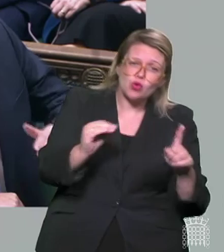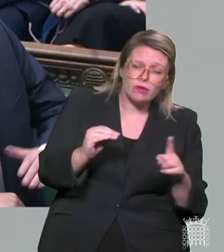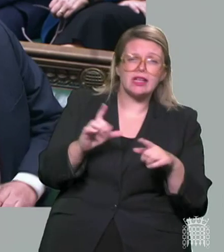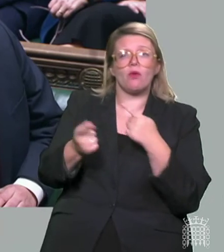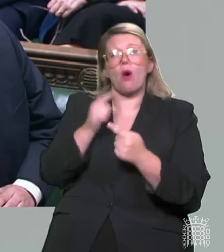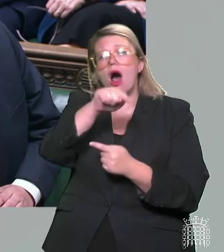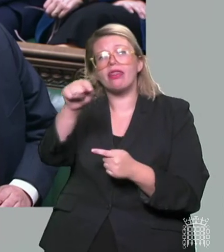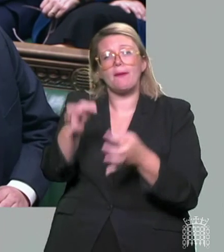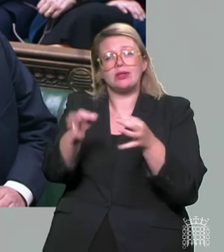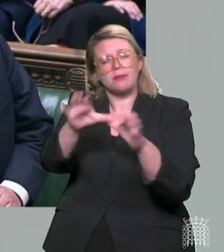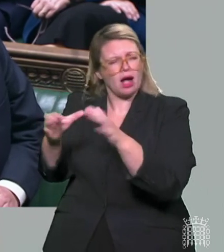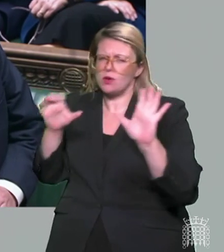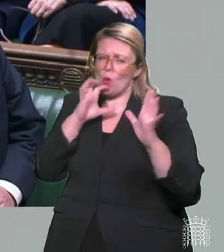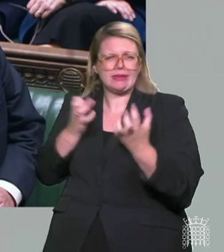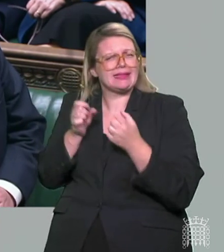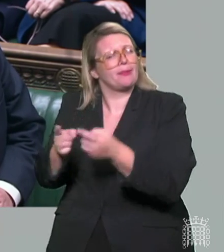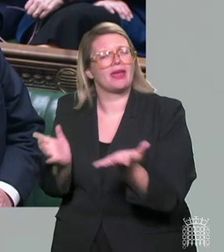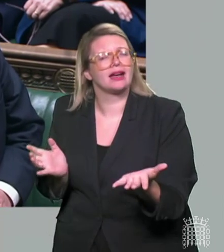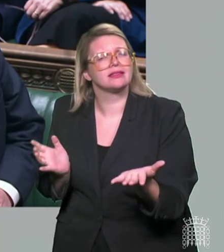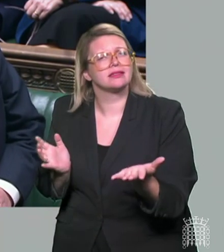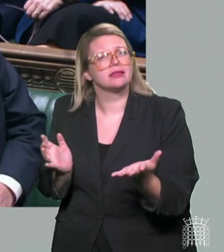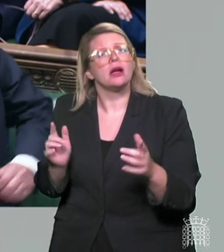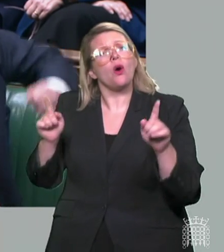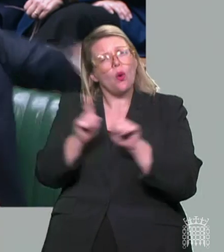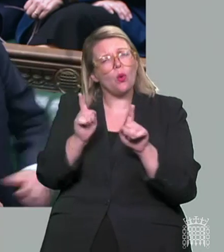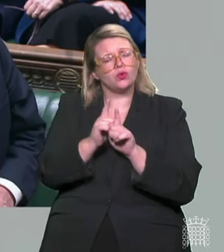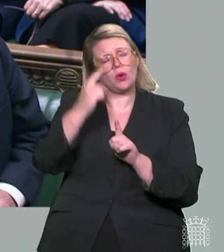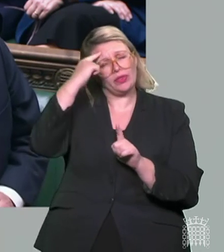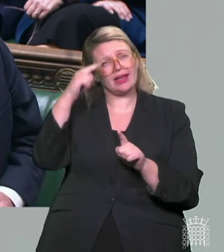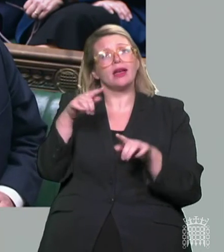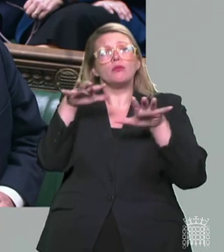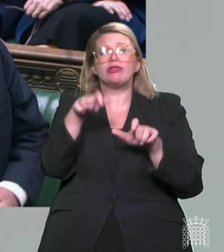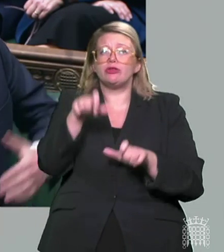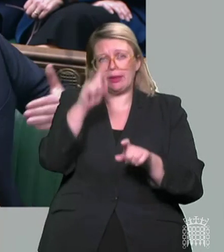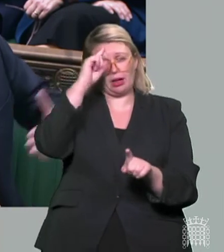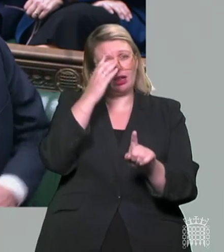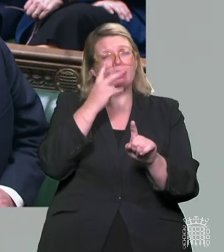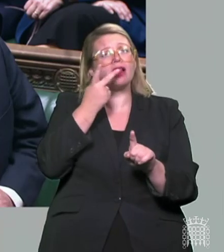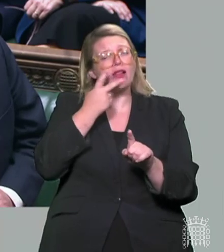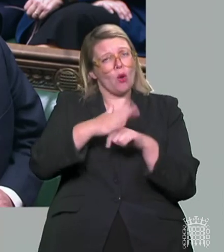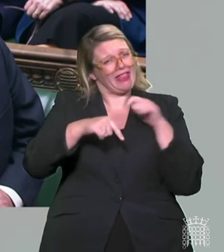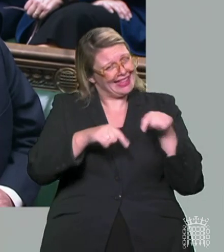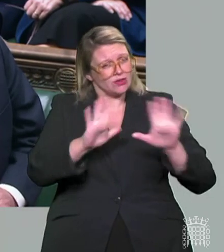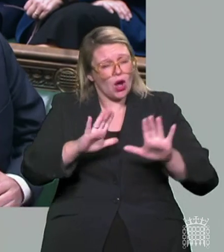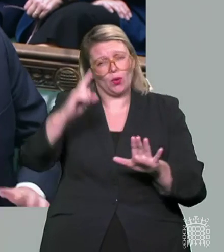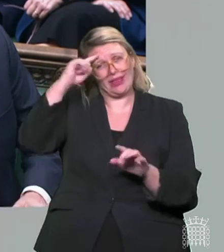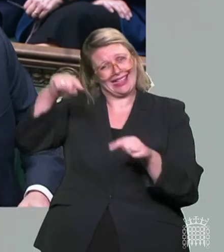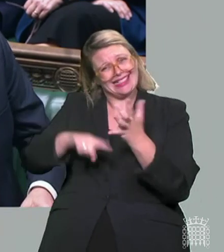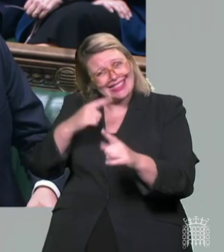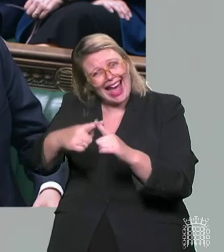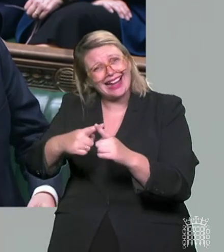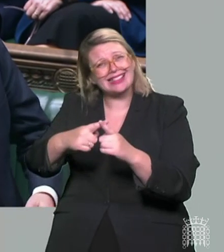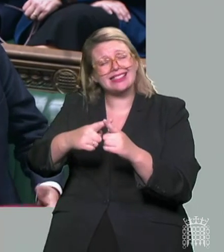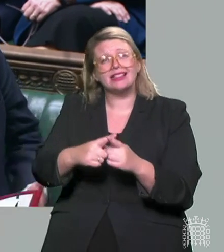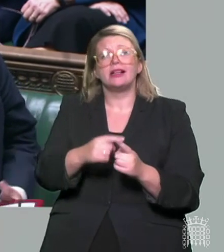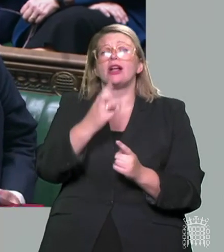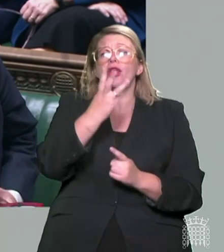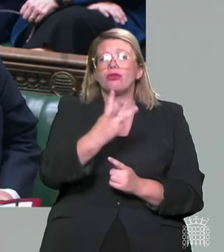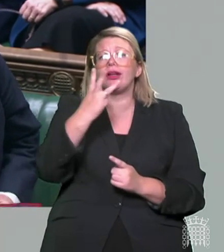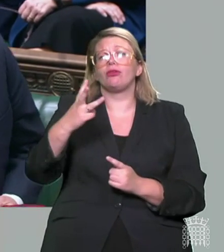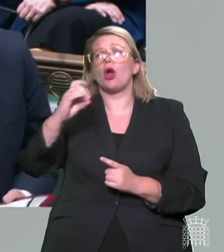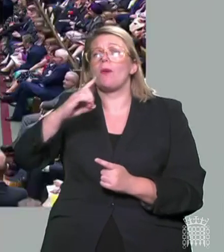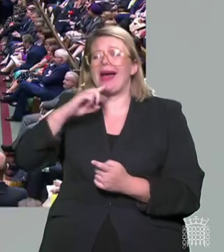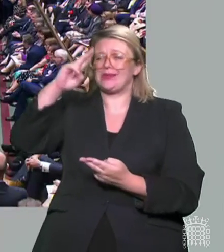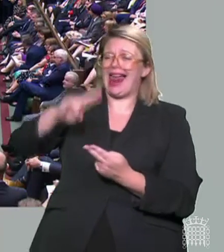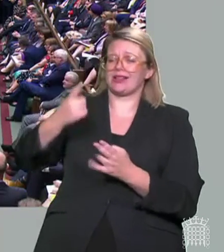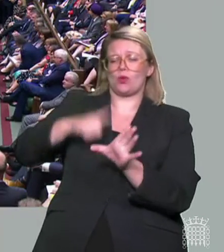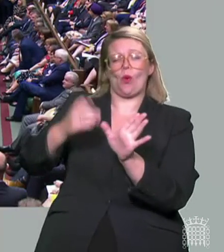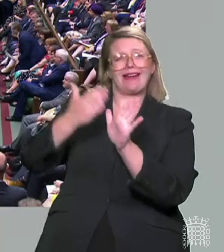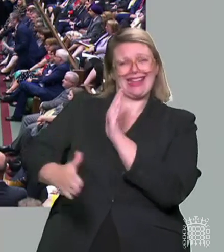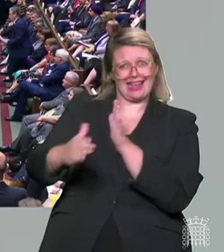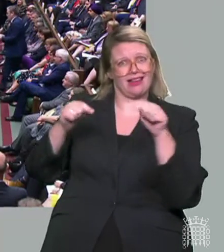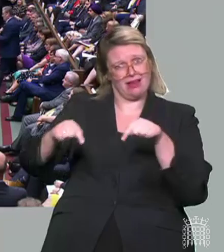What we also want to do is to help people up and down the country with the things that also matter to them like cutting their taxes by £330 this year, which is what we are doing.